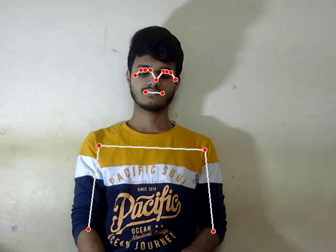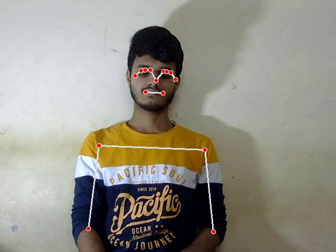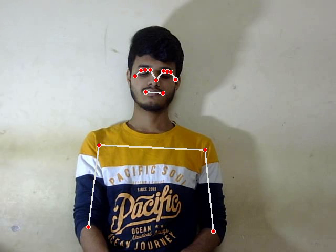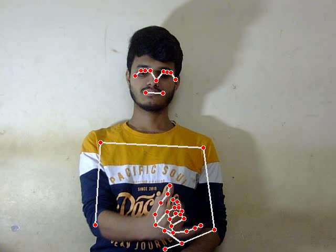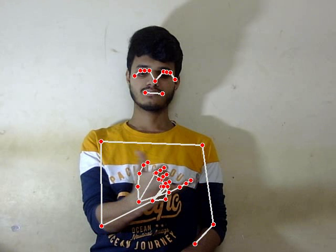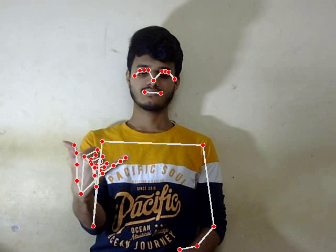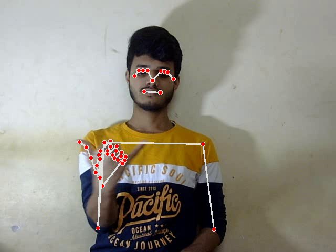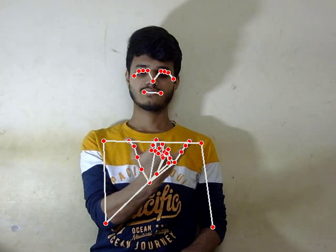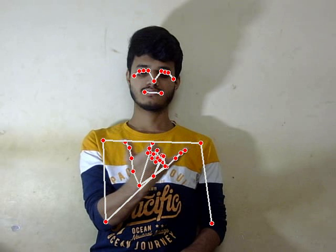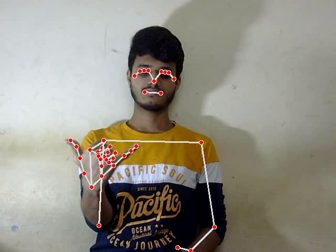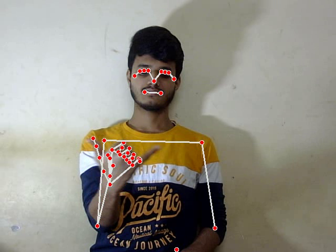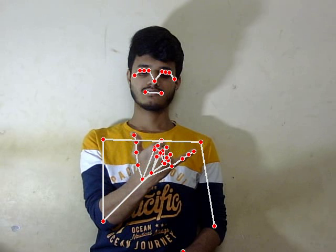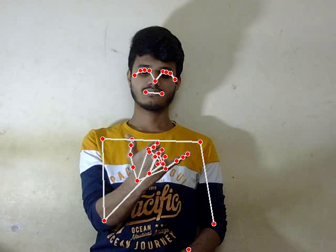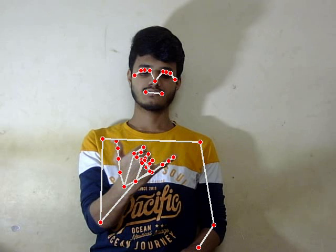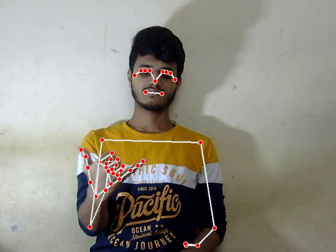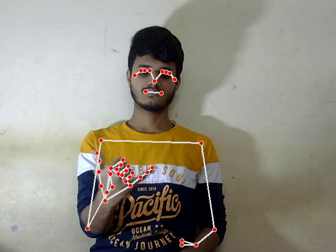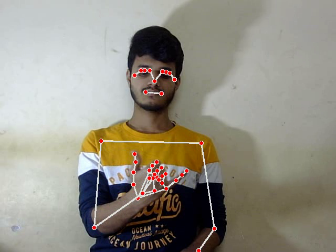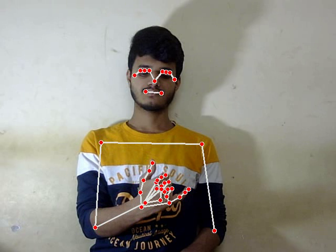same